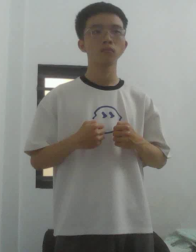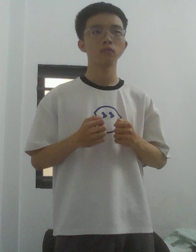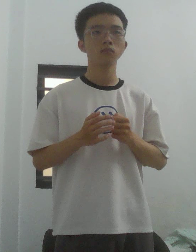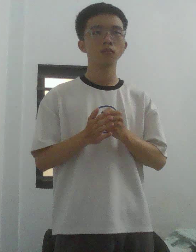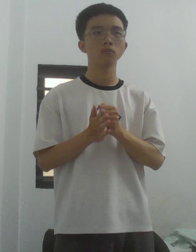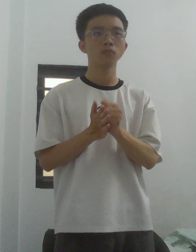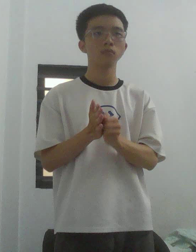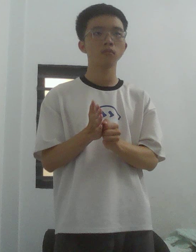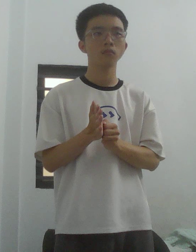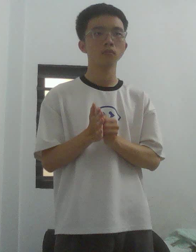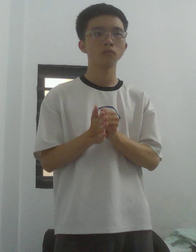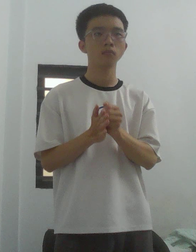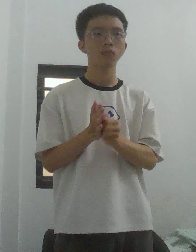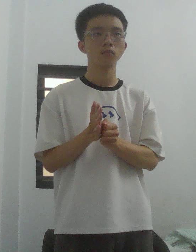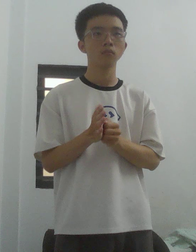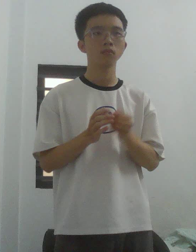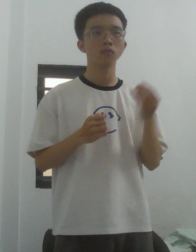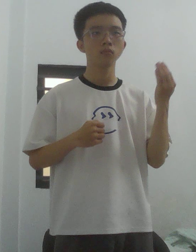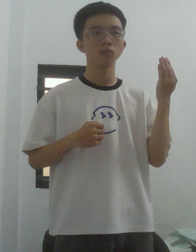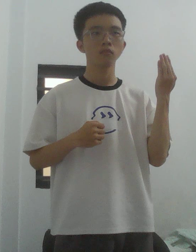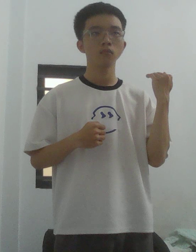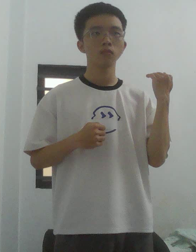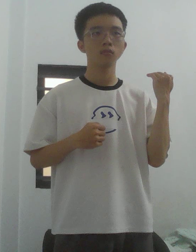thang truoc